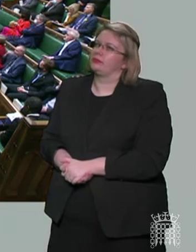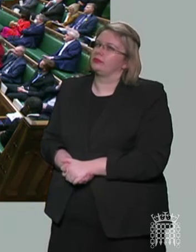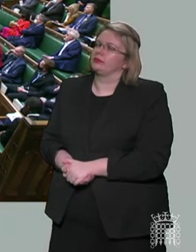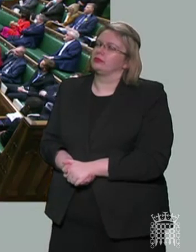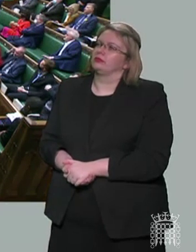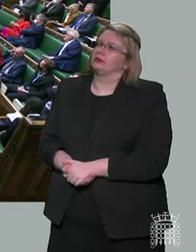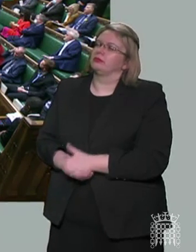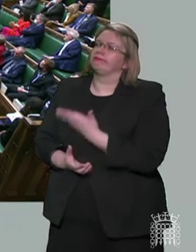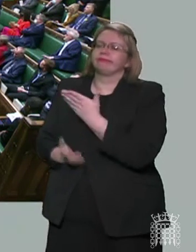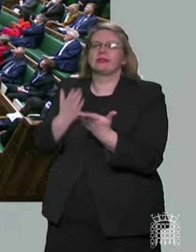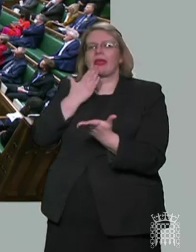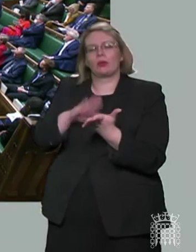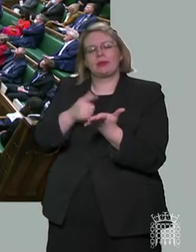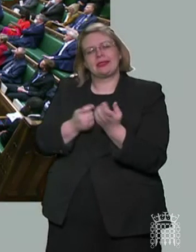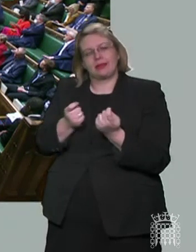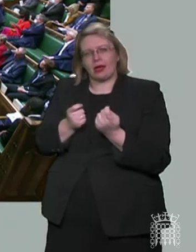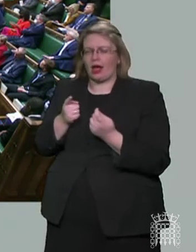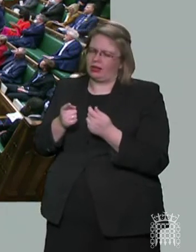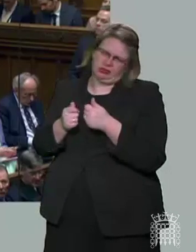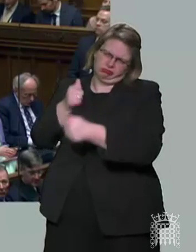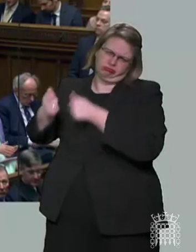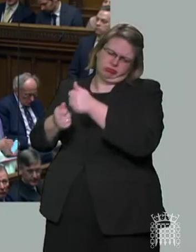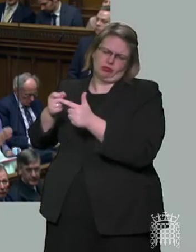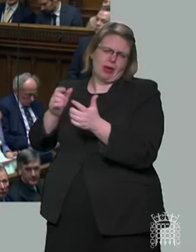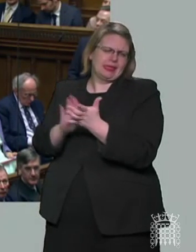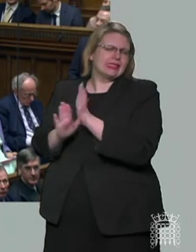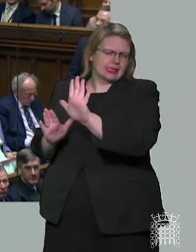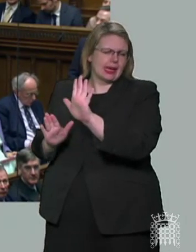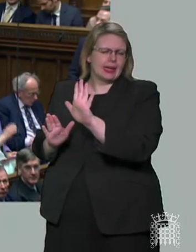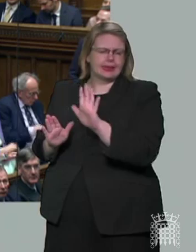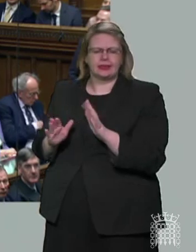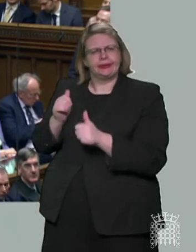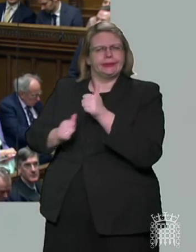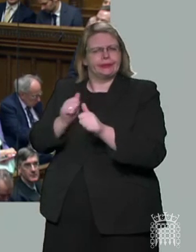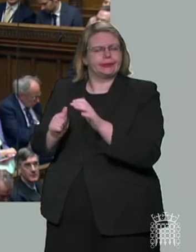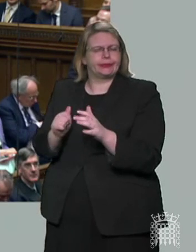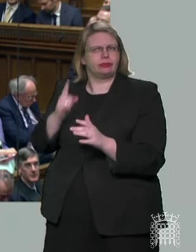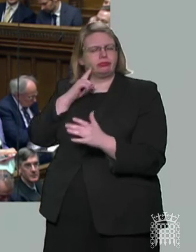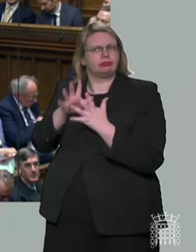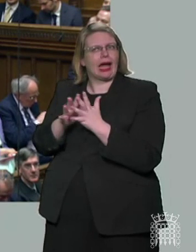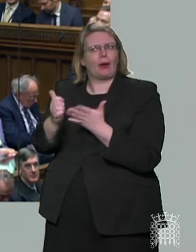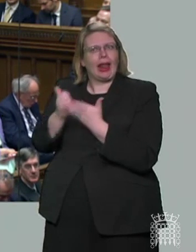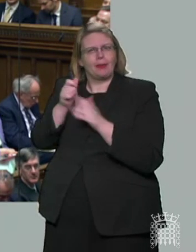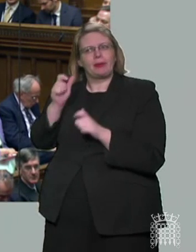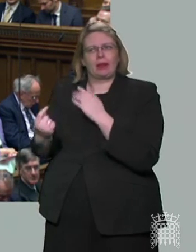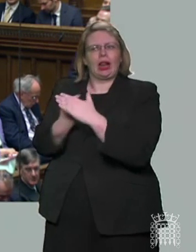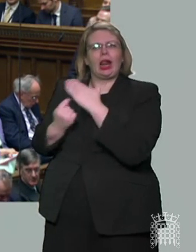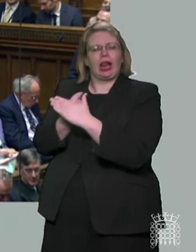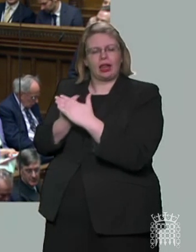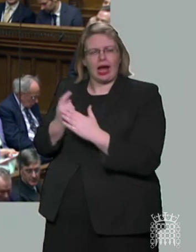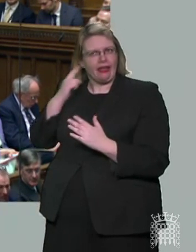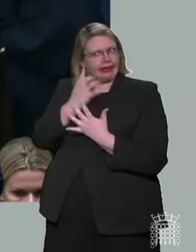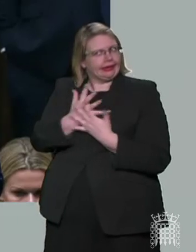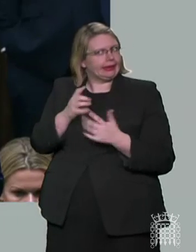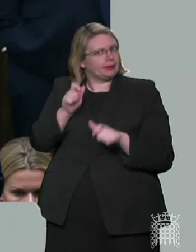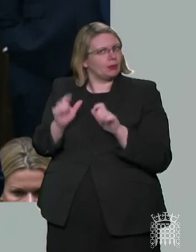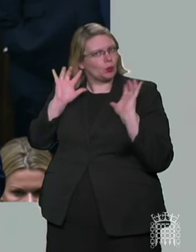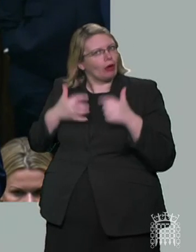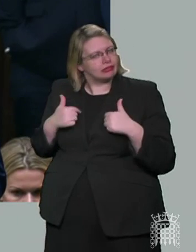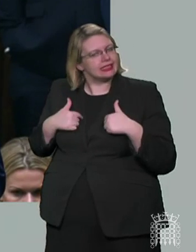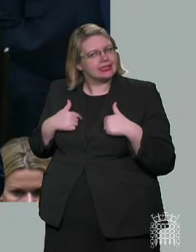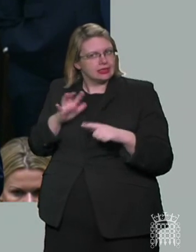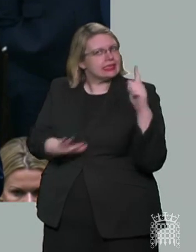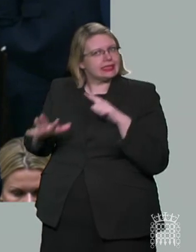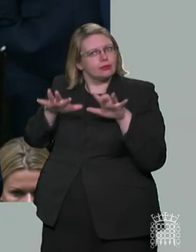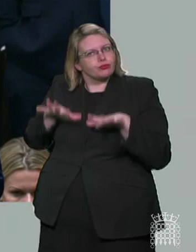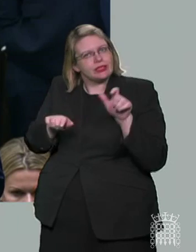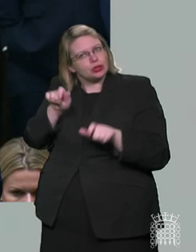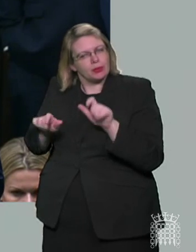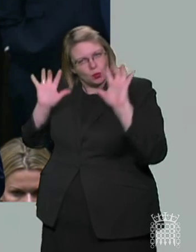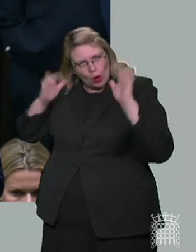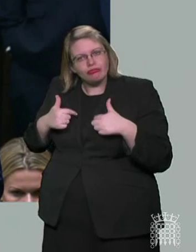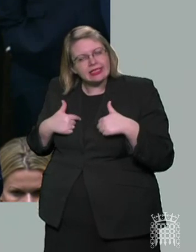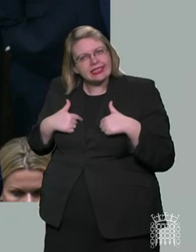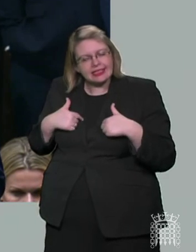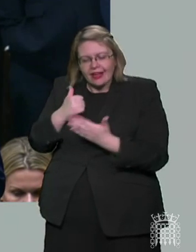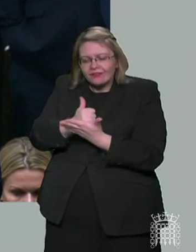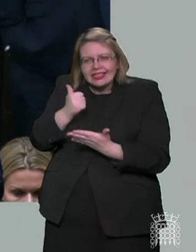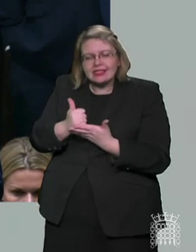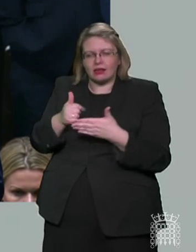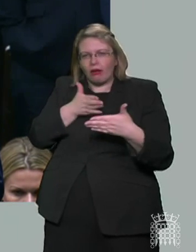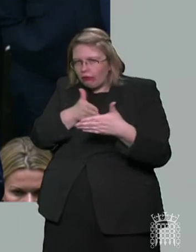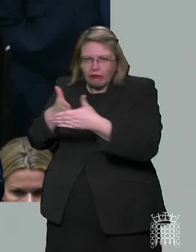I commend the Prime Minister’s response to the Ukrainian crisis, but people across the country are genuinely concerned by our response on refugees—by the bureaucracy and the tone of our response.